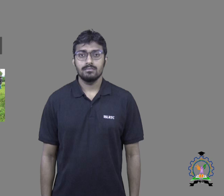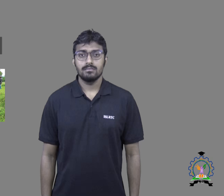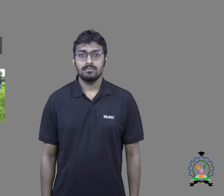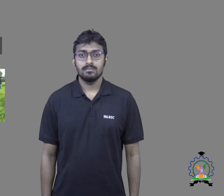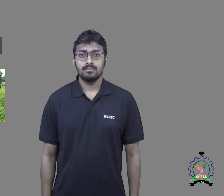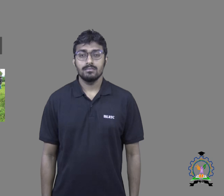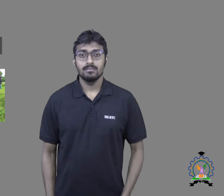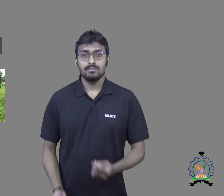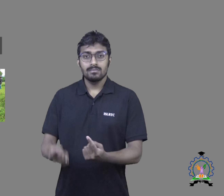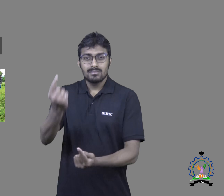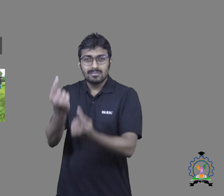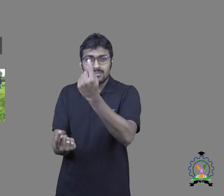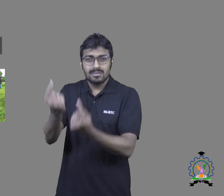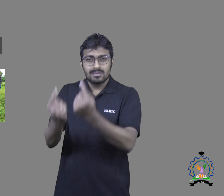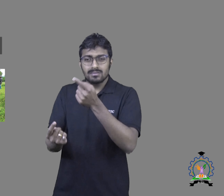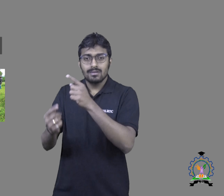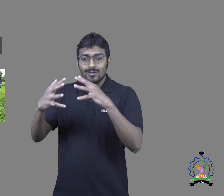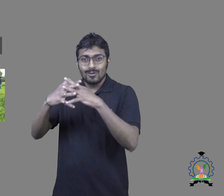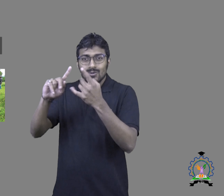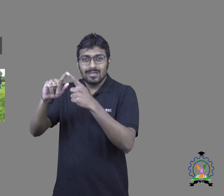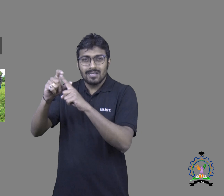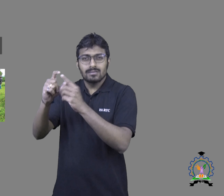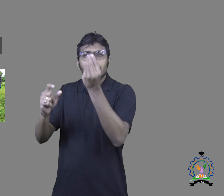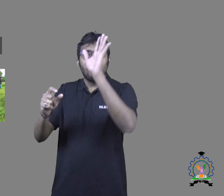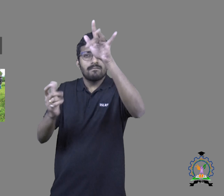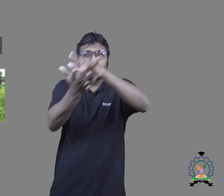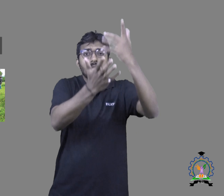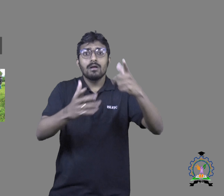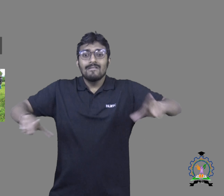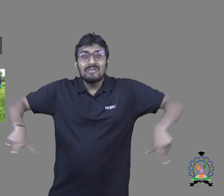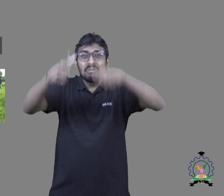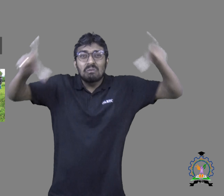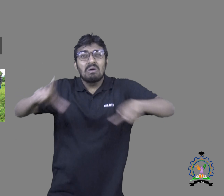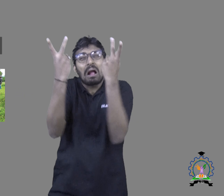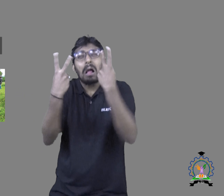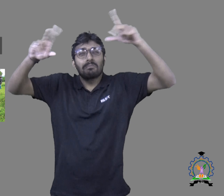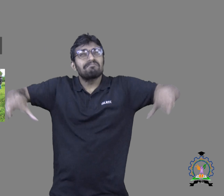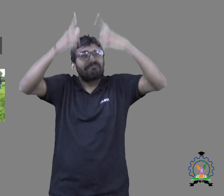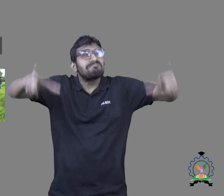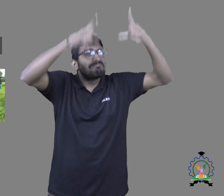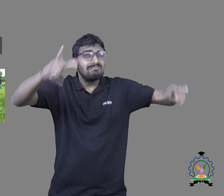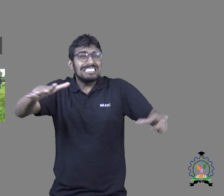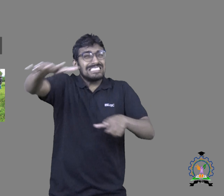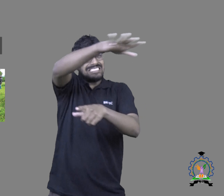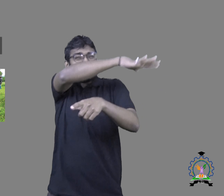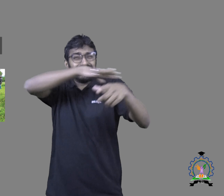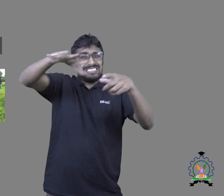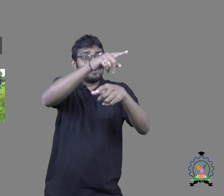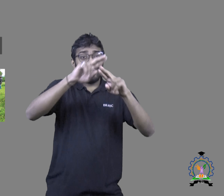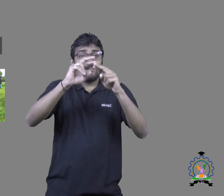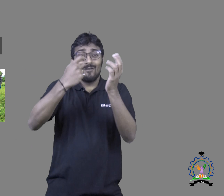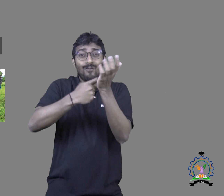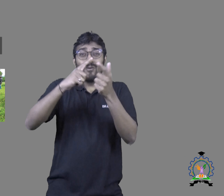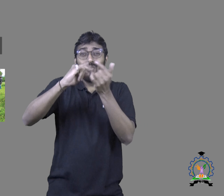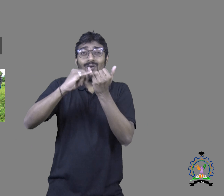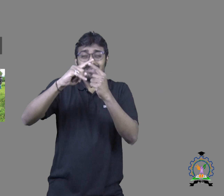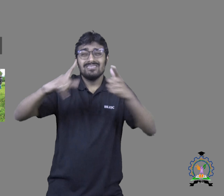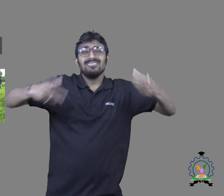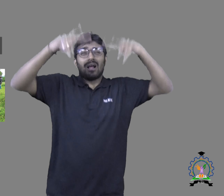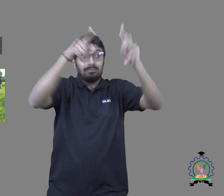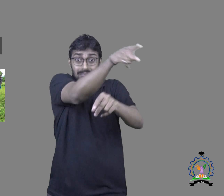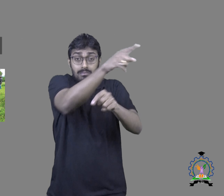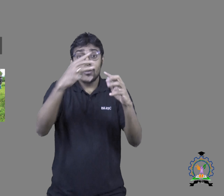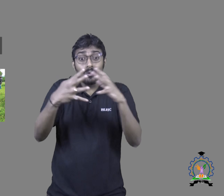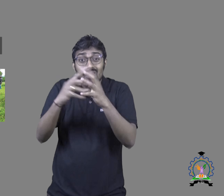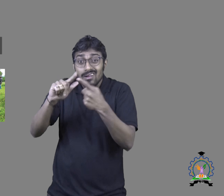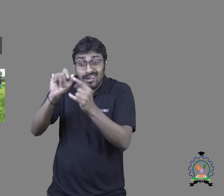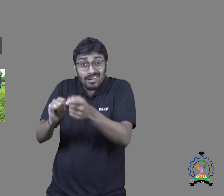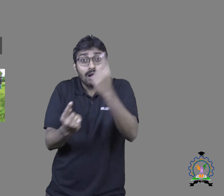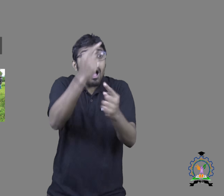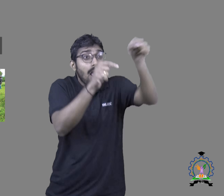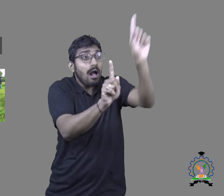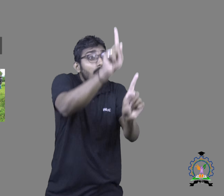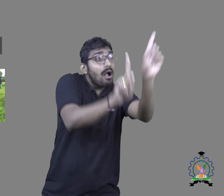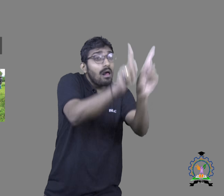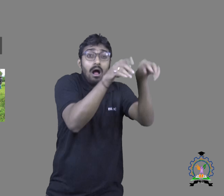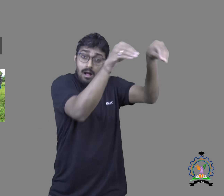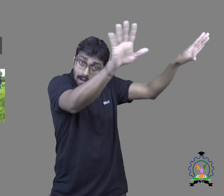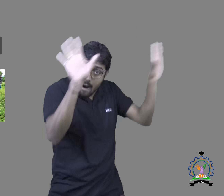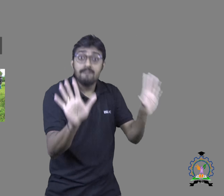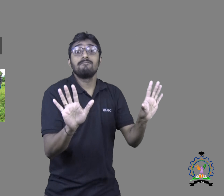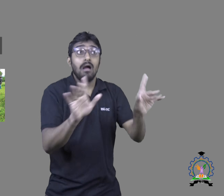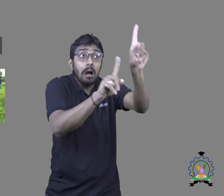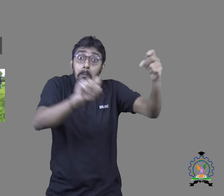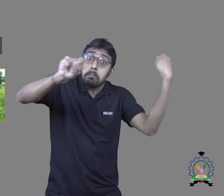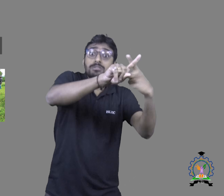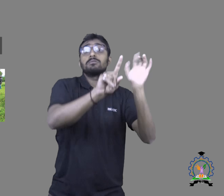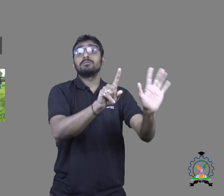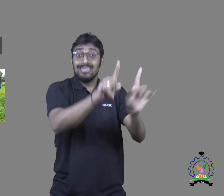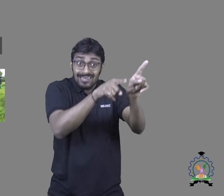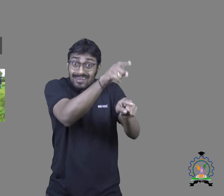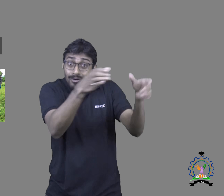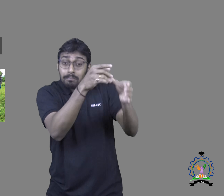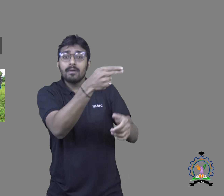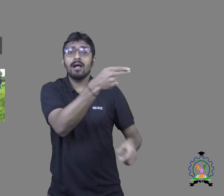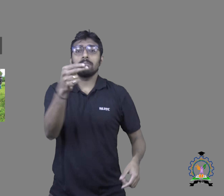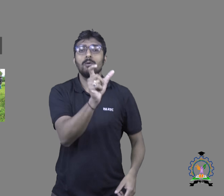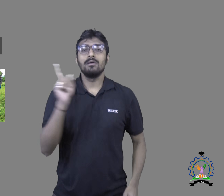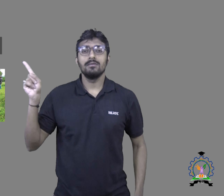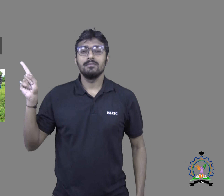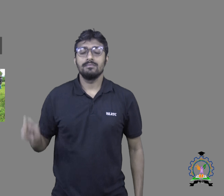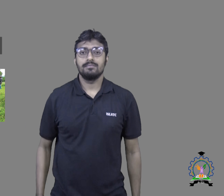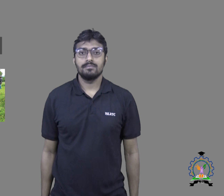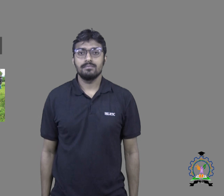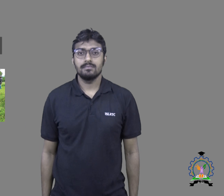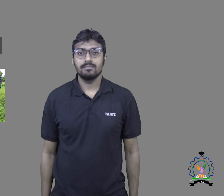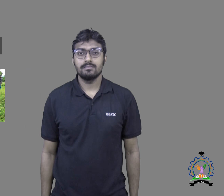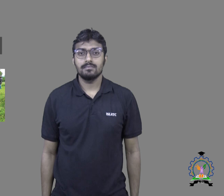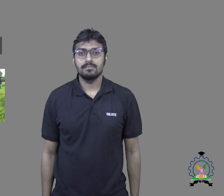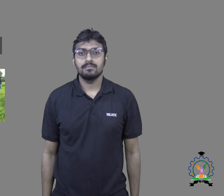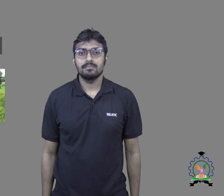Forest Weeds